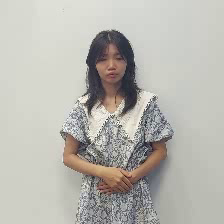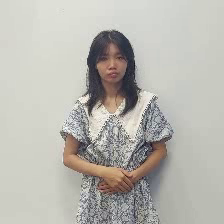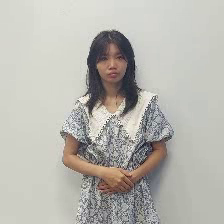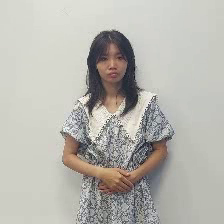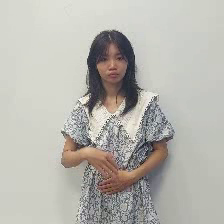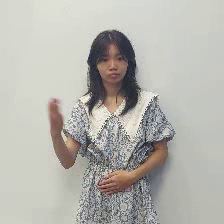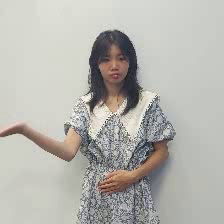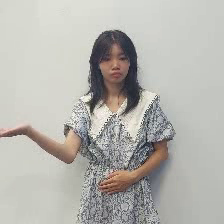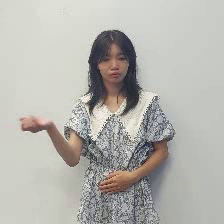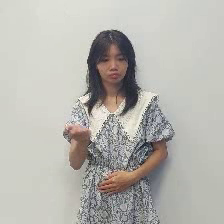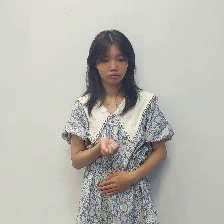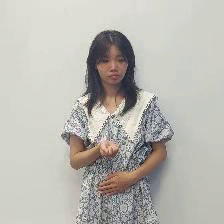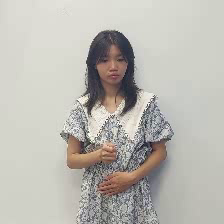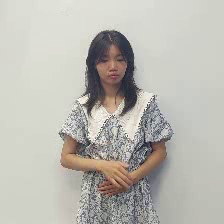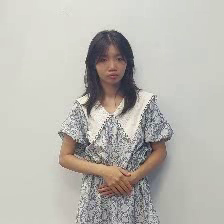Sử dụng